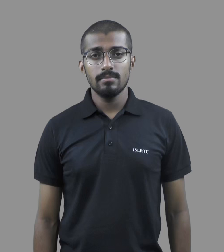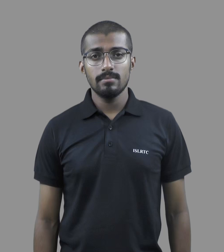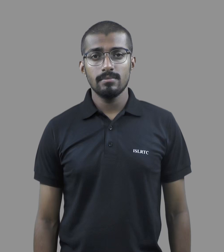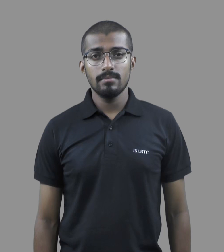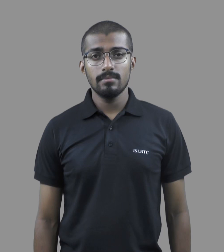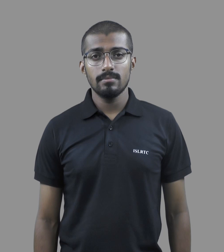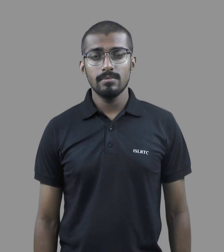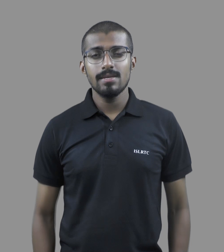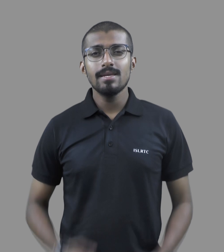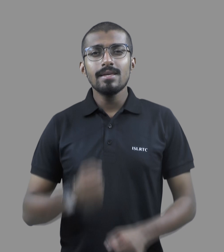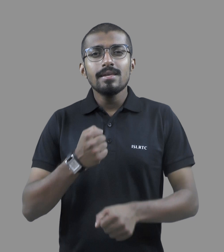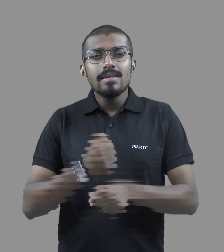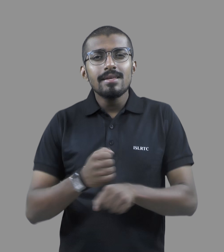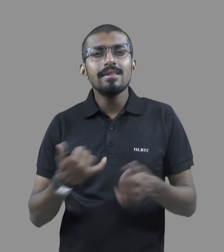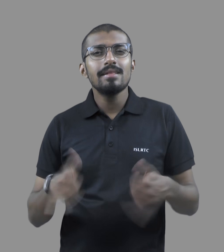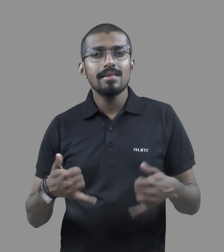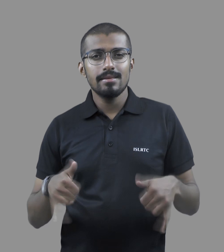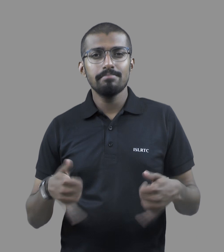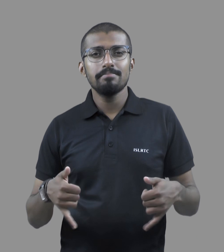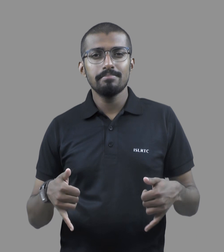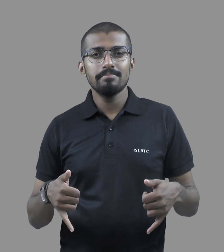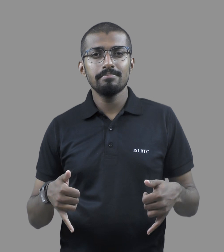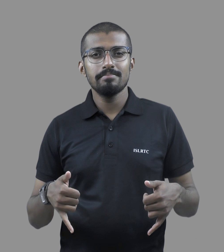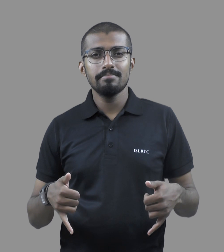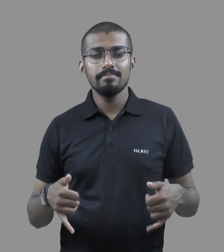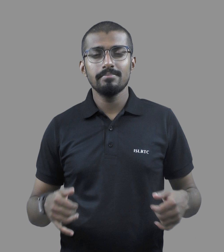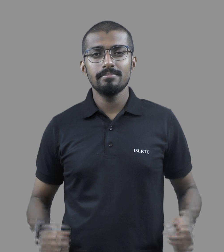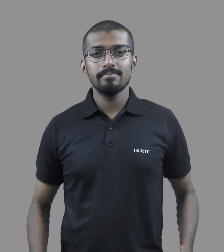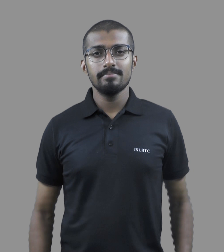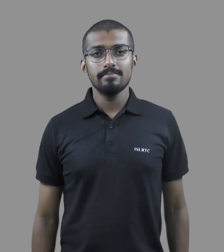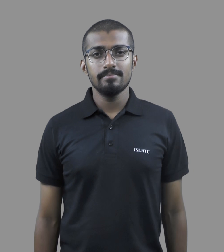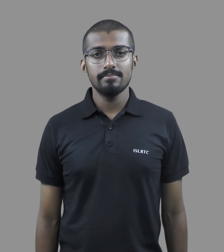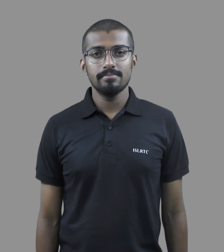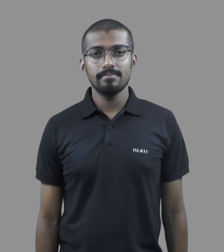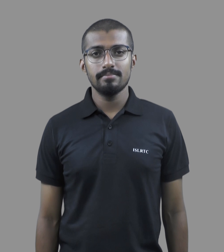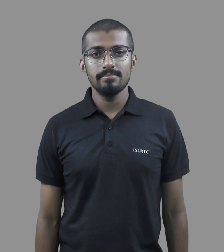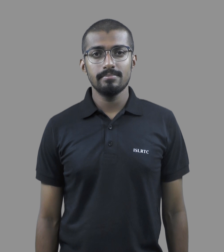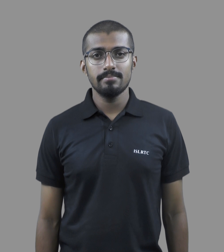Game